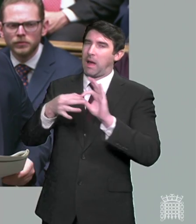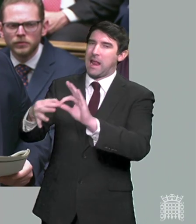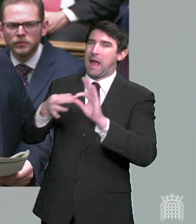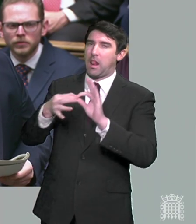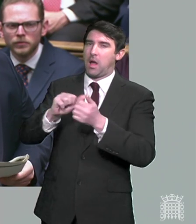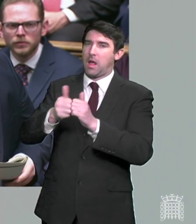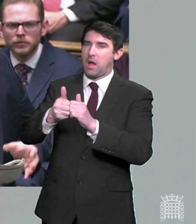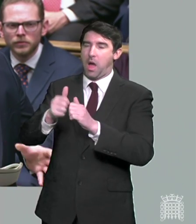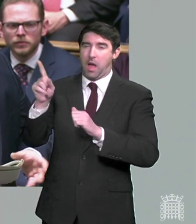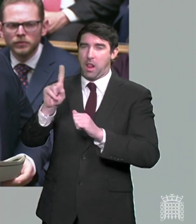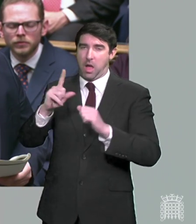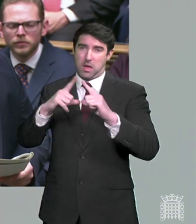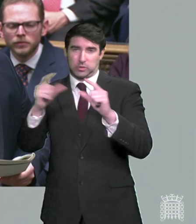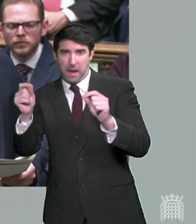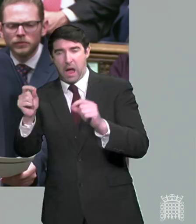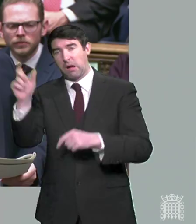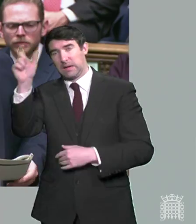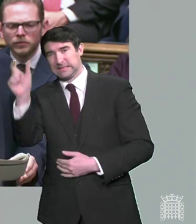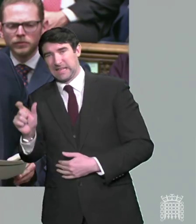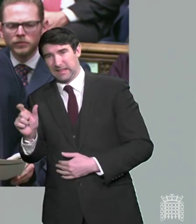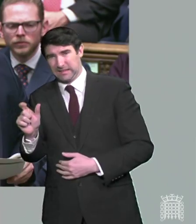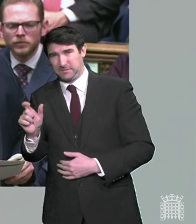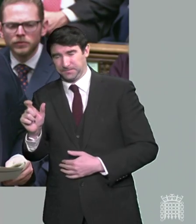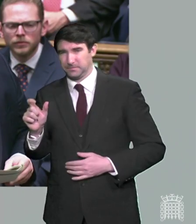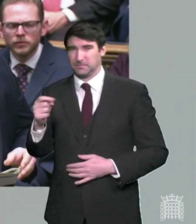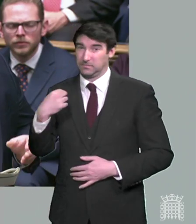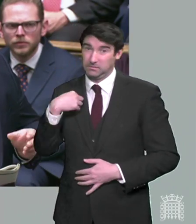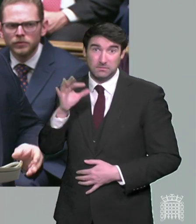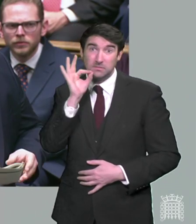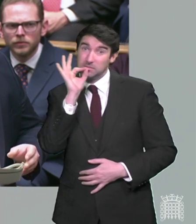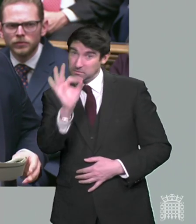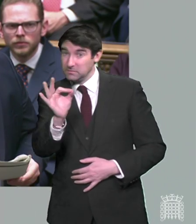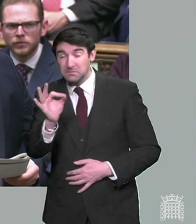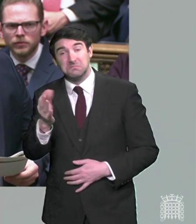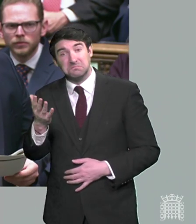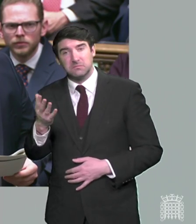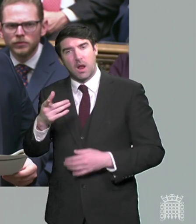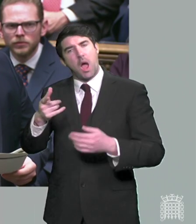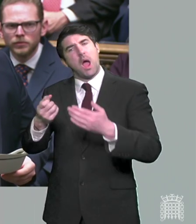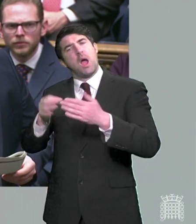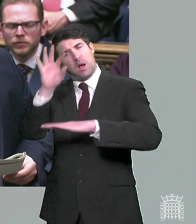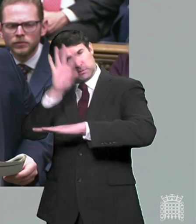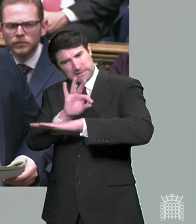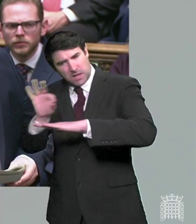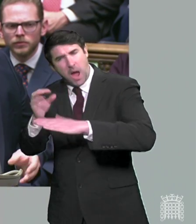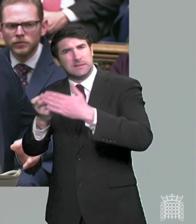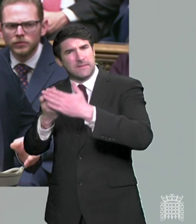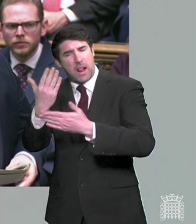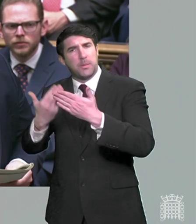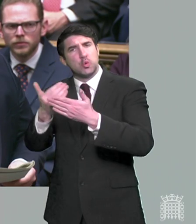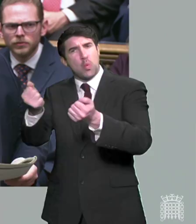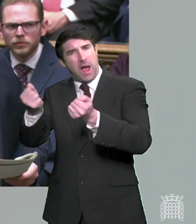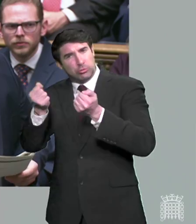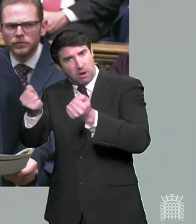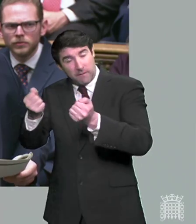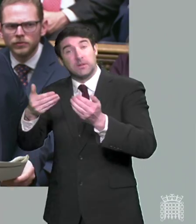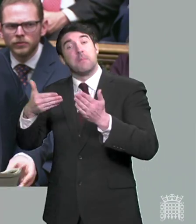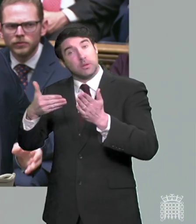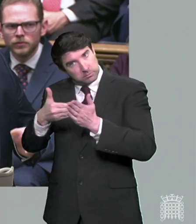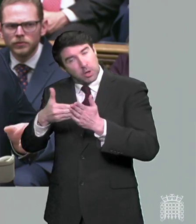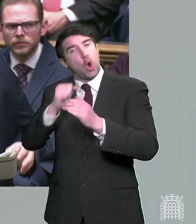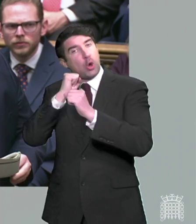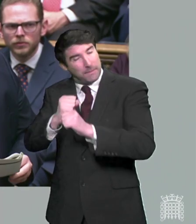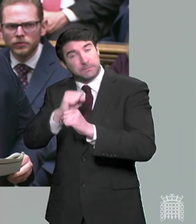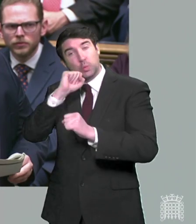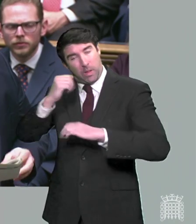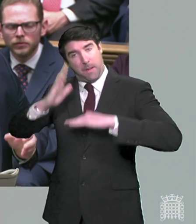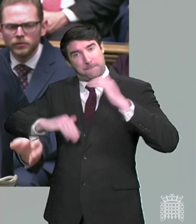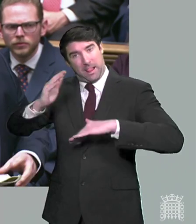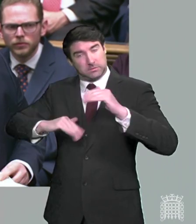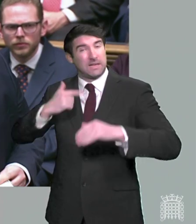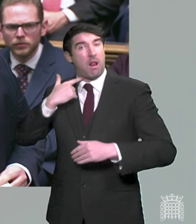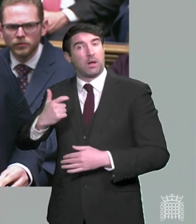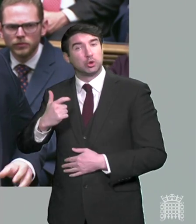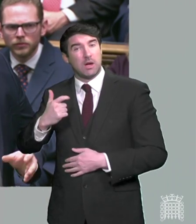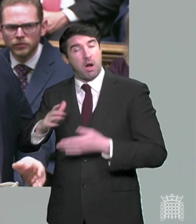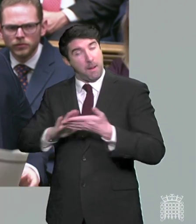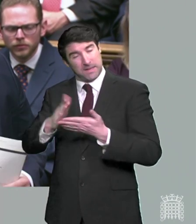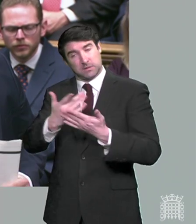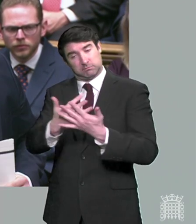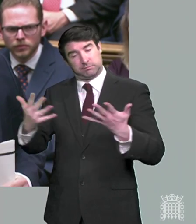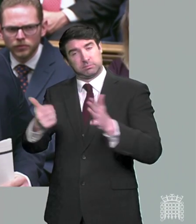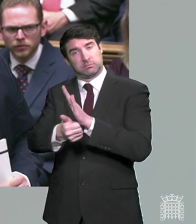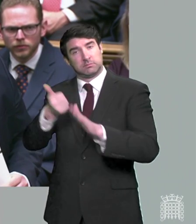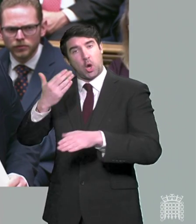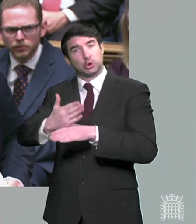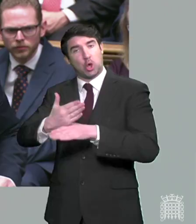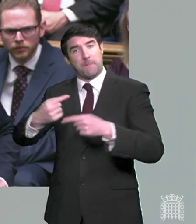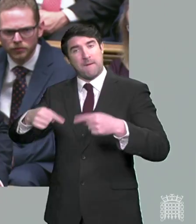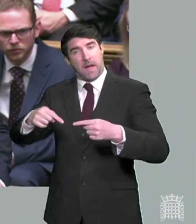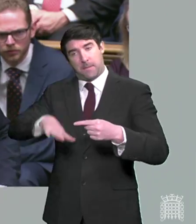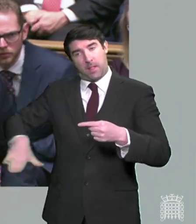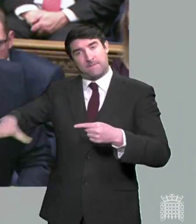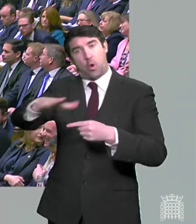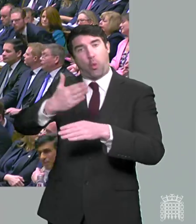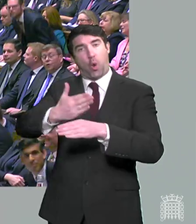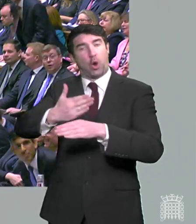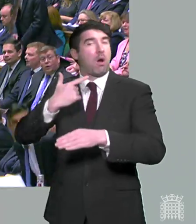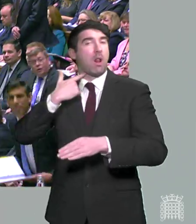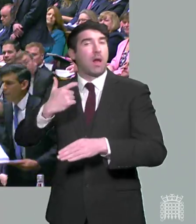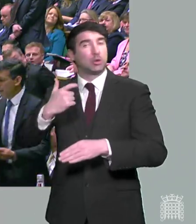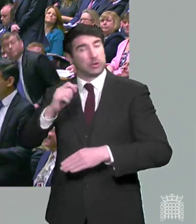Can I ask the Prime Minister, with a refresh of the integrated review taking place, to commit not only to the design and development of this aircraft but to its production in Lancashire too, providing skilled jobs for generations to come for my constituents and residents all across the county of Lancashire?